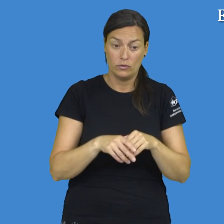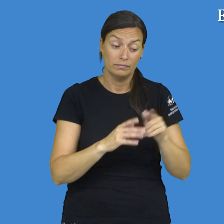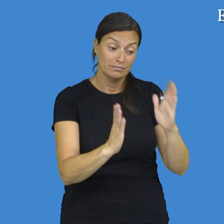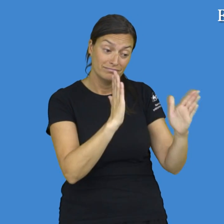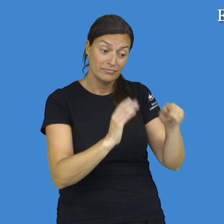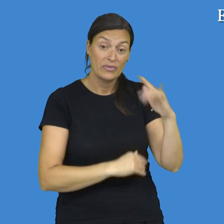época